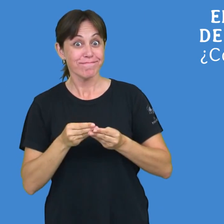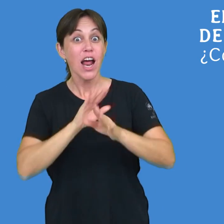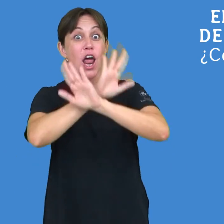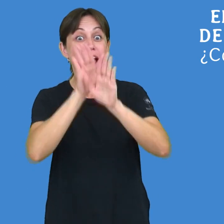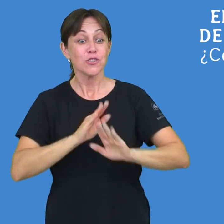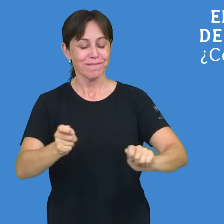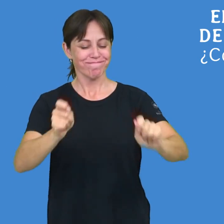resultado